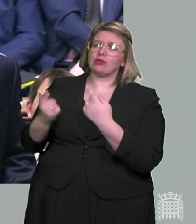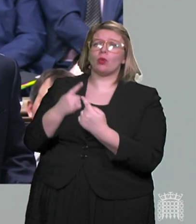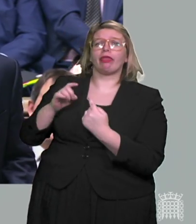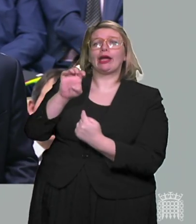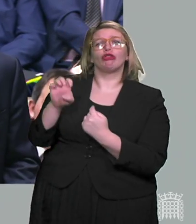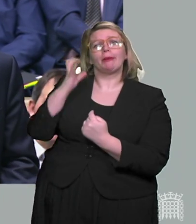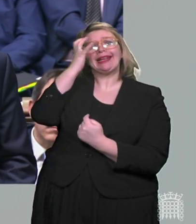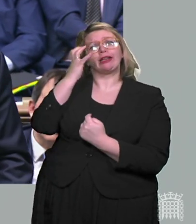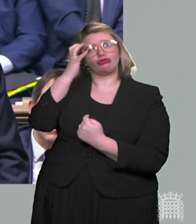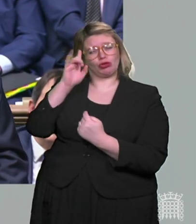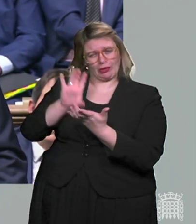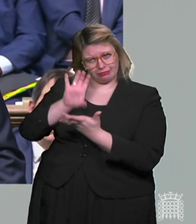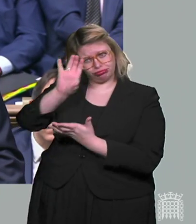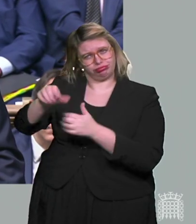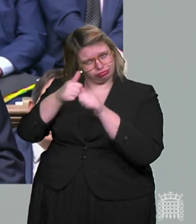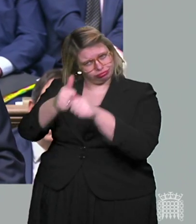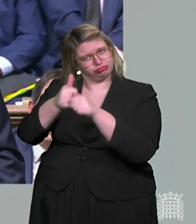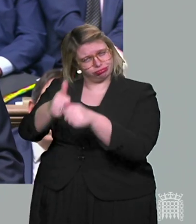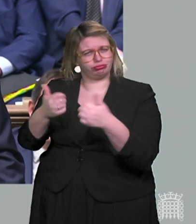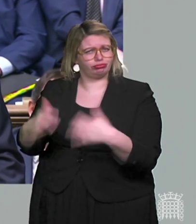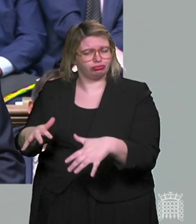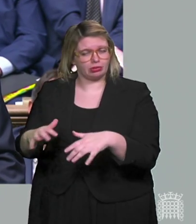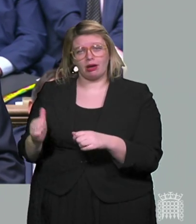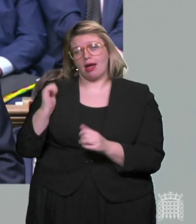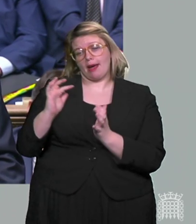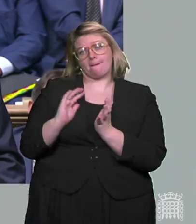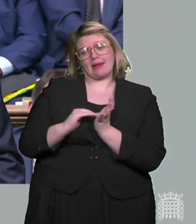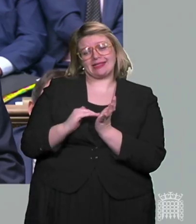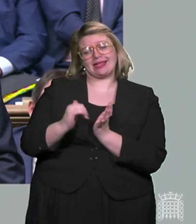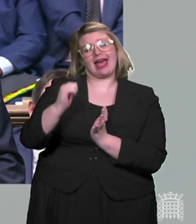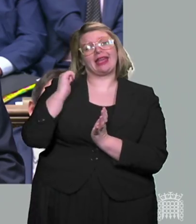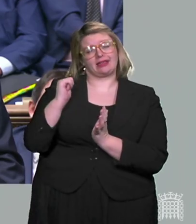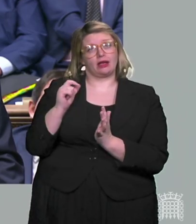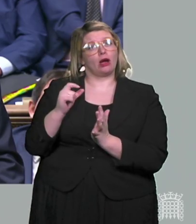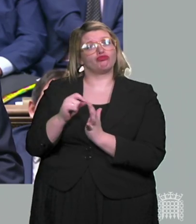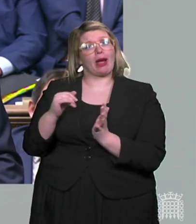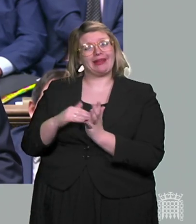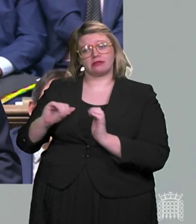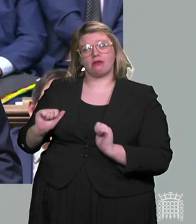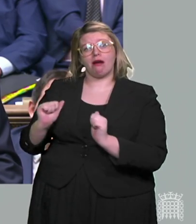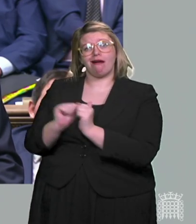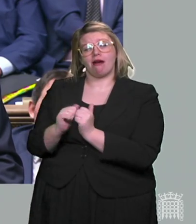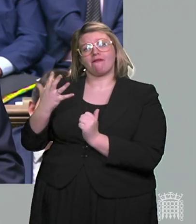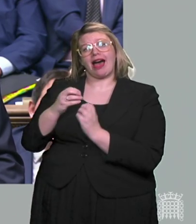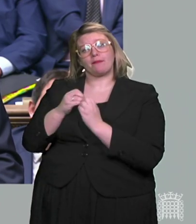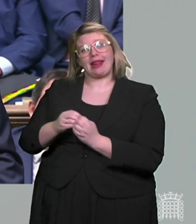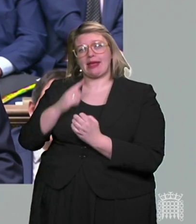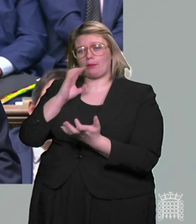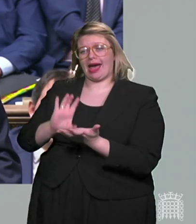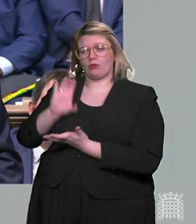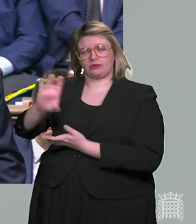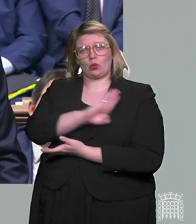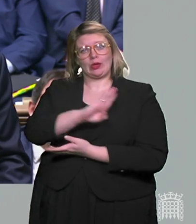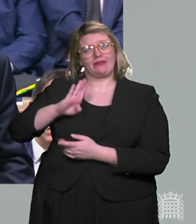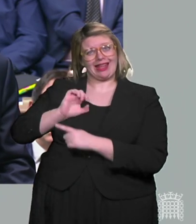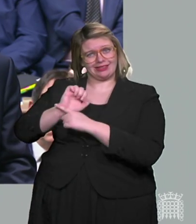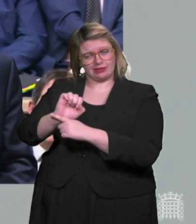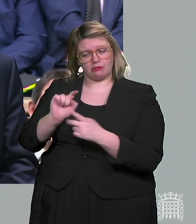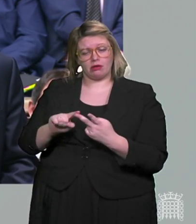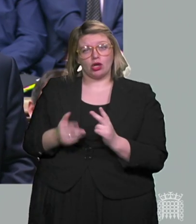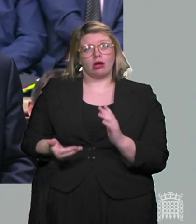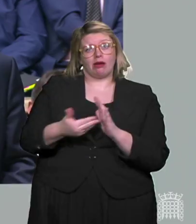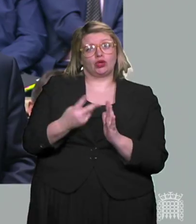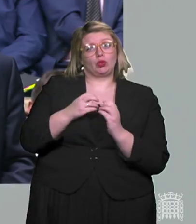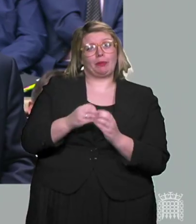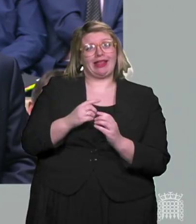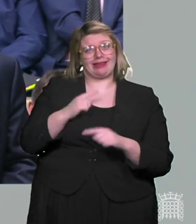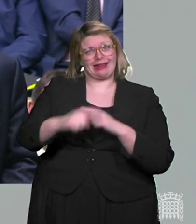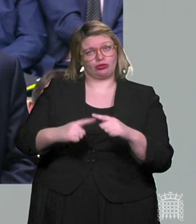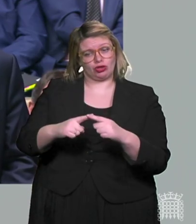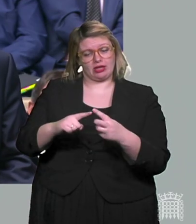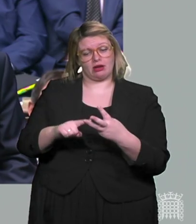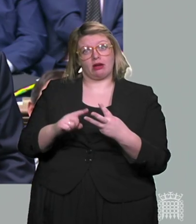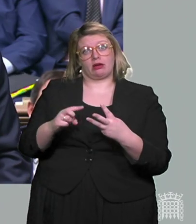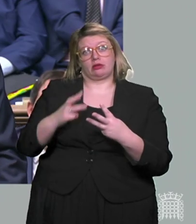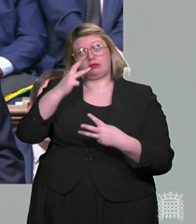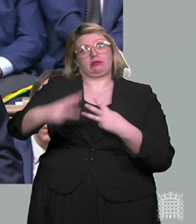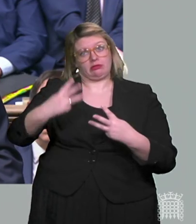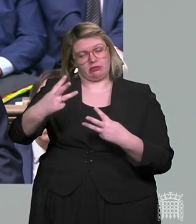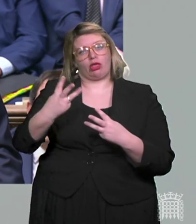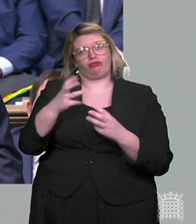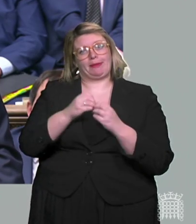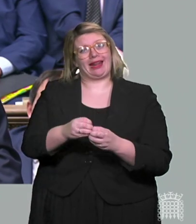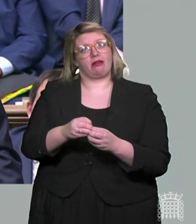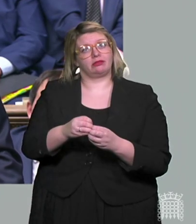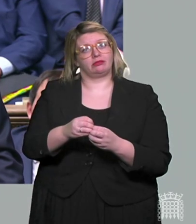On Monday, we were able to go even further, with my right honourable Friend the Prime Minister announcing a £5 billion package of funding for the Ministry of Defence—an additional £2 billion next year and £3 billion the year after.